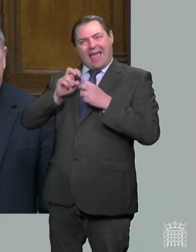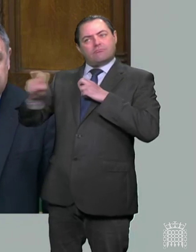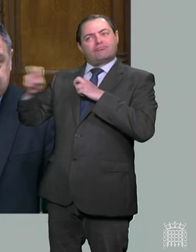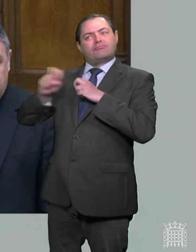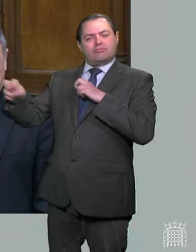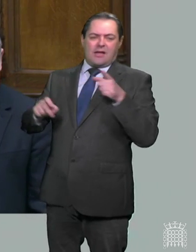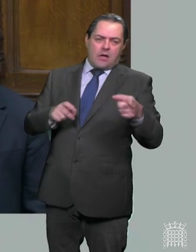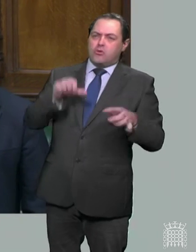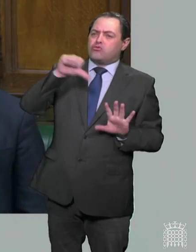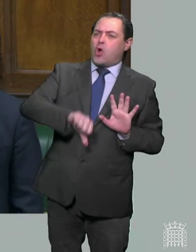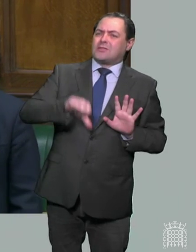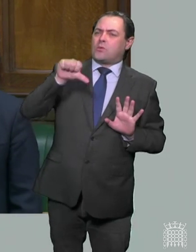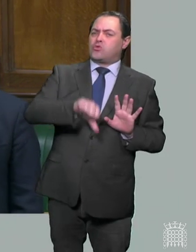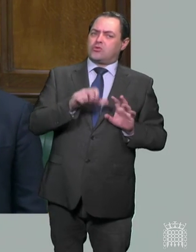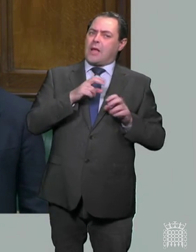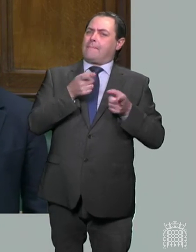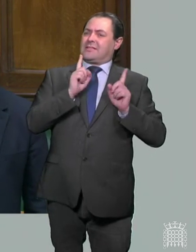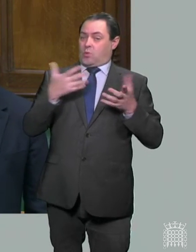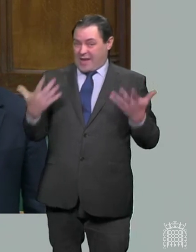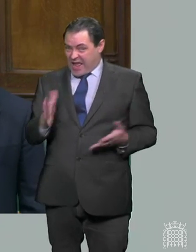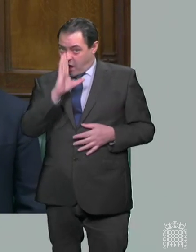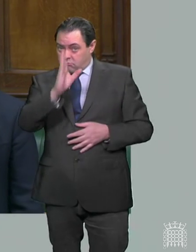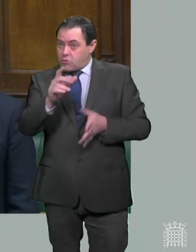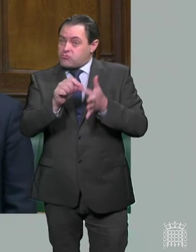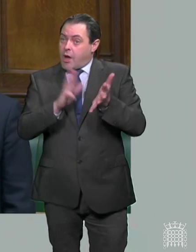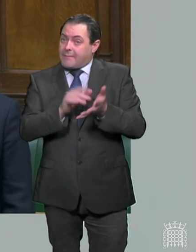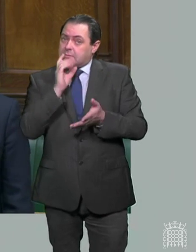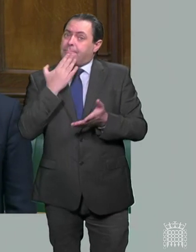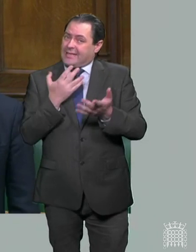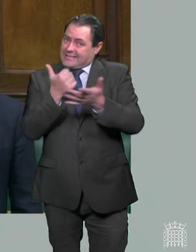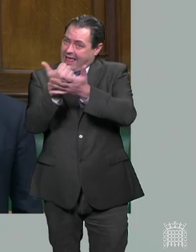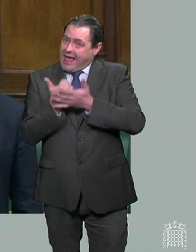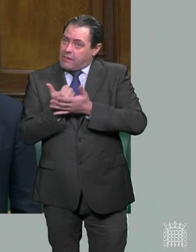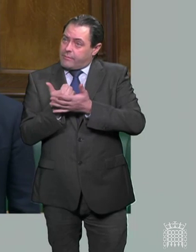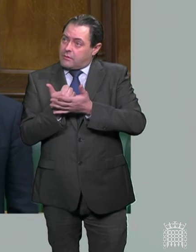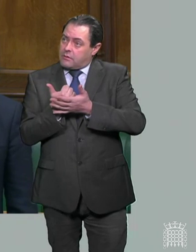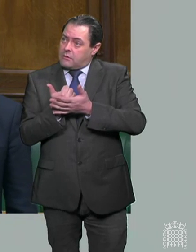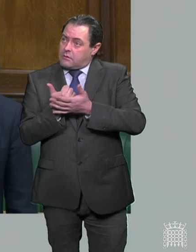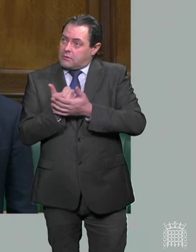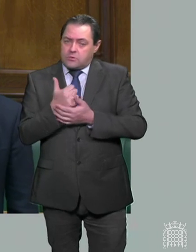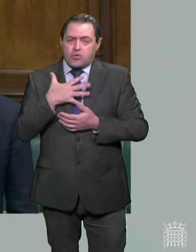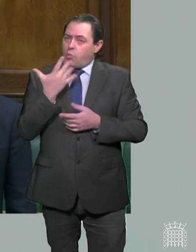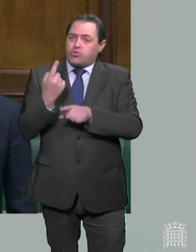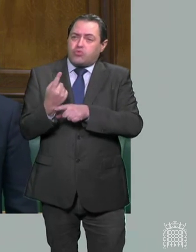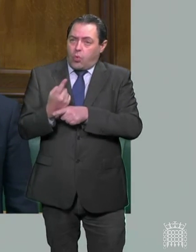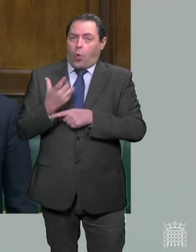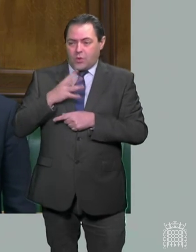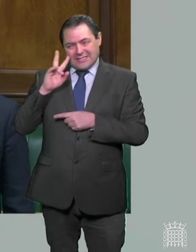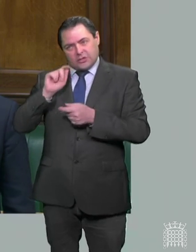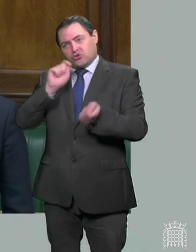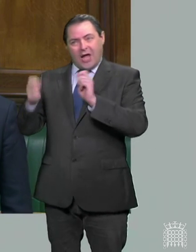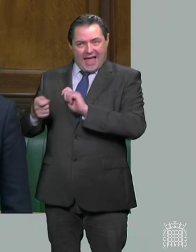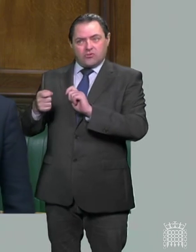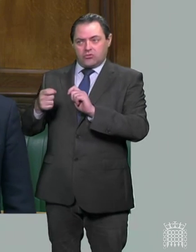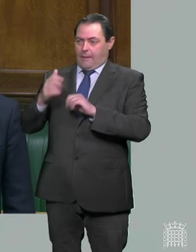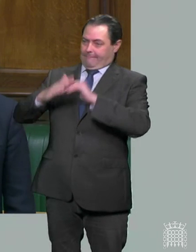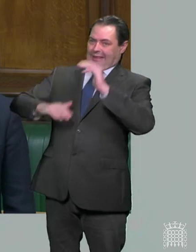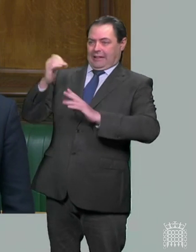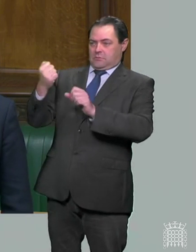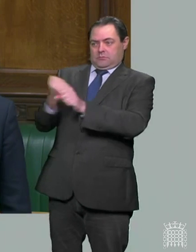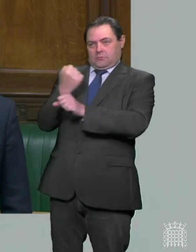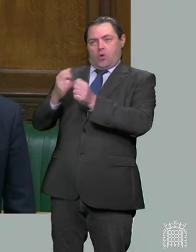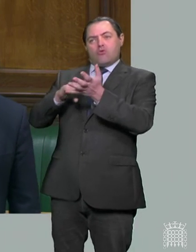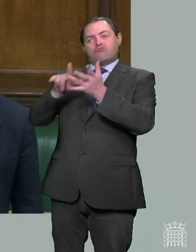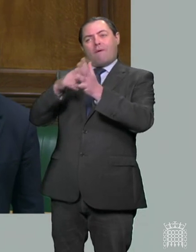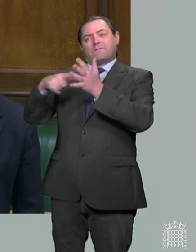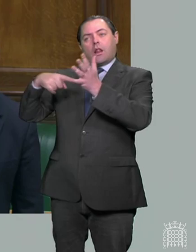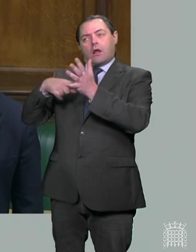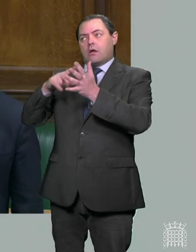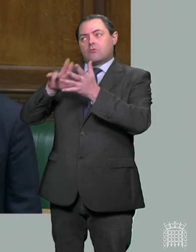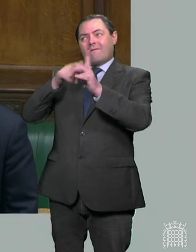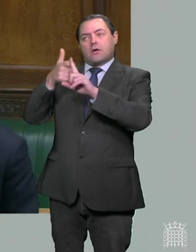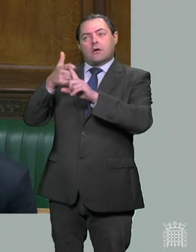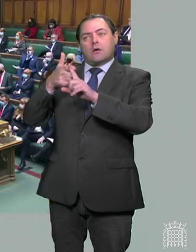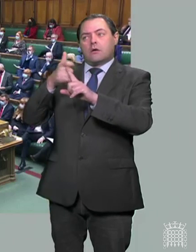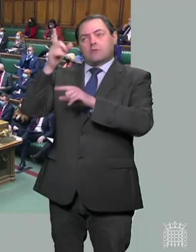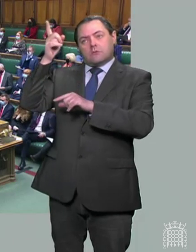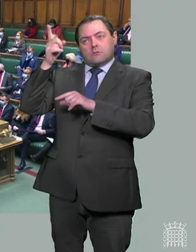He has declined my kind offer, so I ask the Prime Minister to intervene: no bluster, substance, build back better and fairer Northwich station—it is in the north of England.